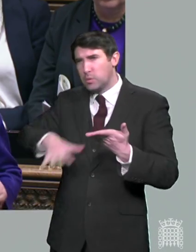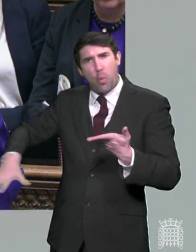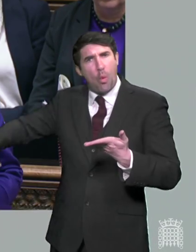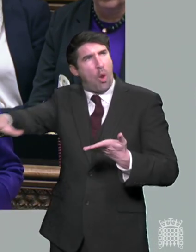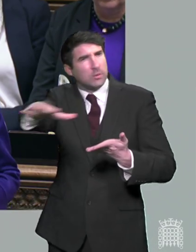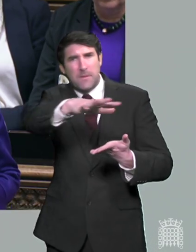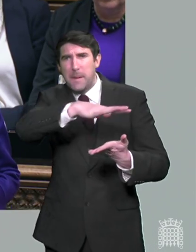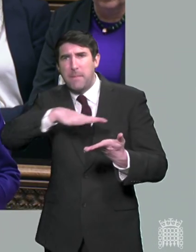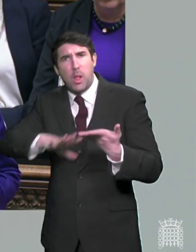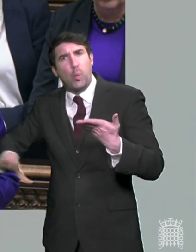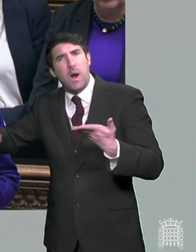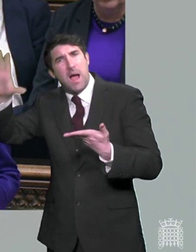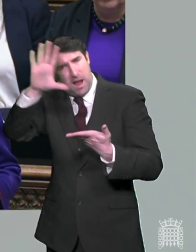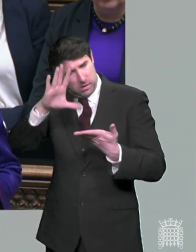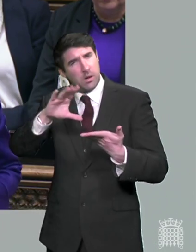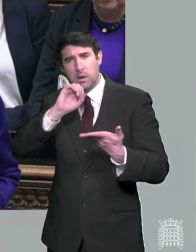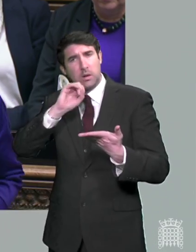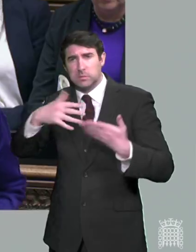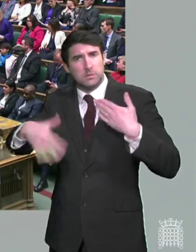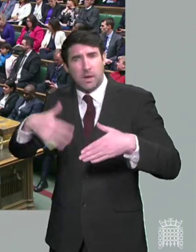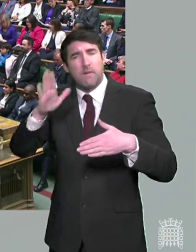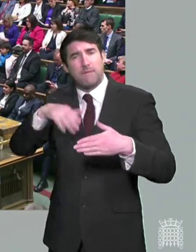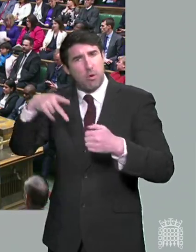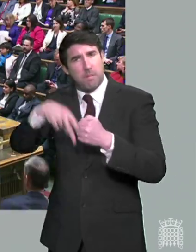Will he ask the Transport Secretary to meet me to discuss this issue?